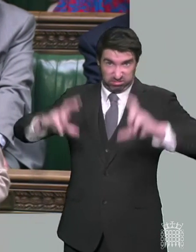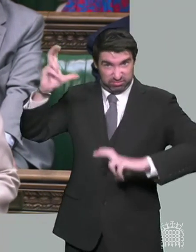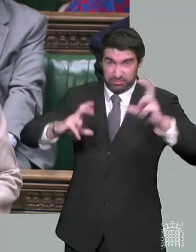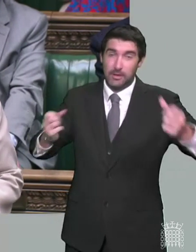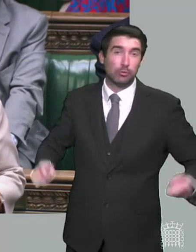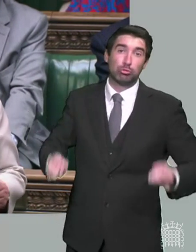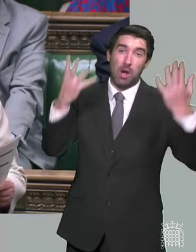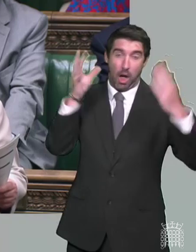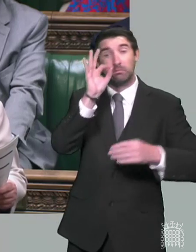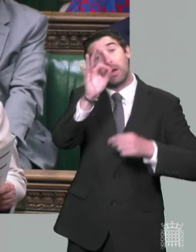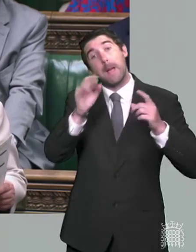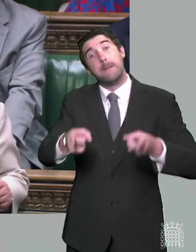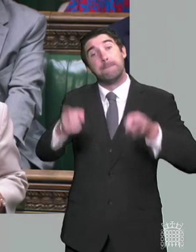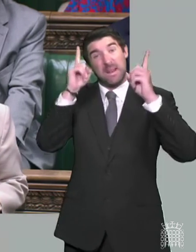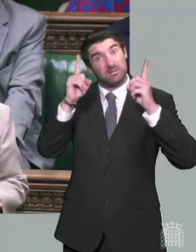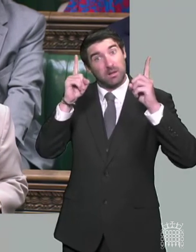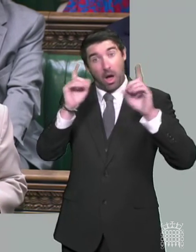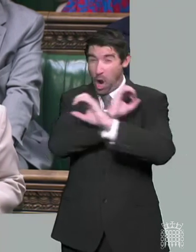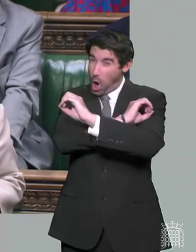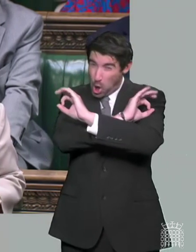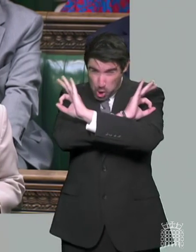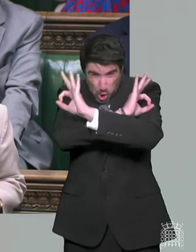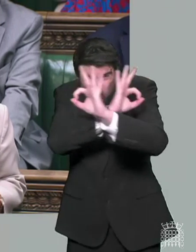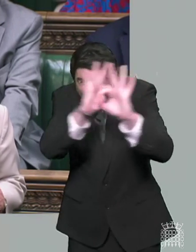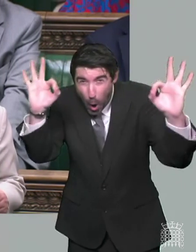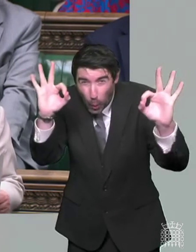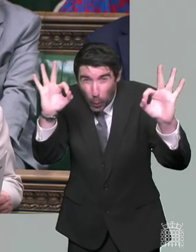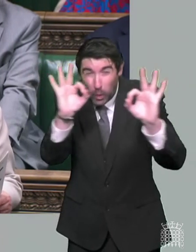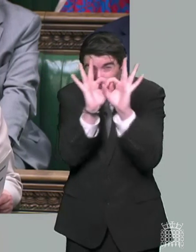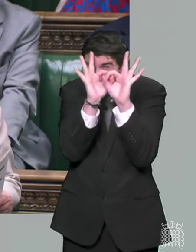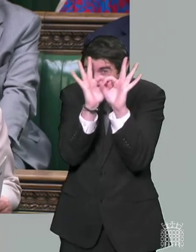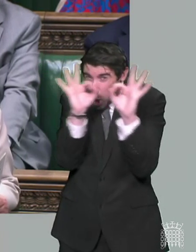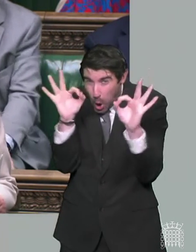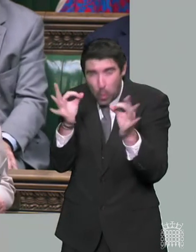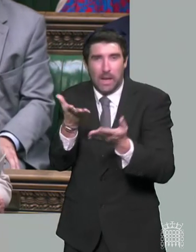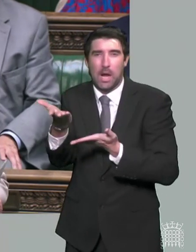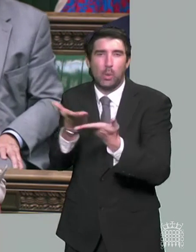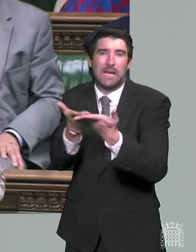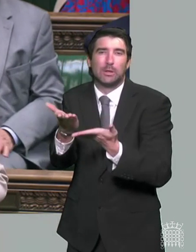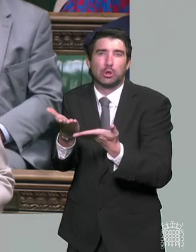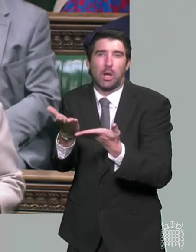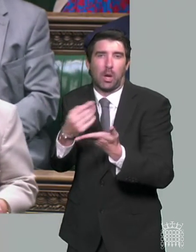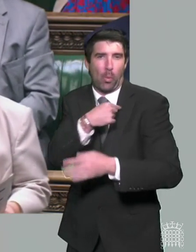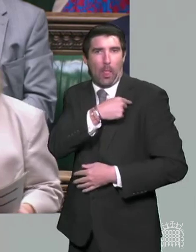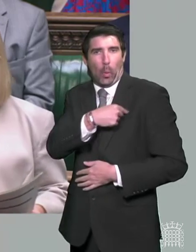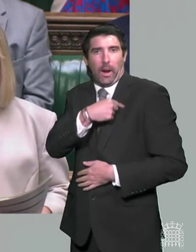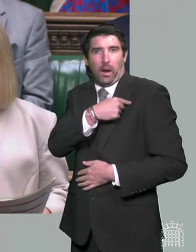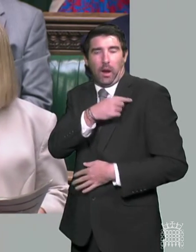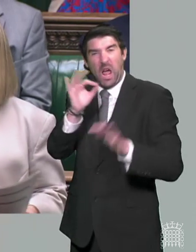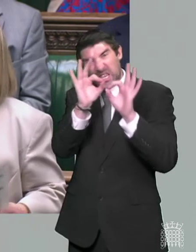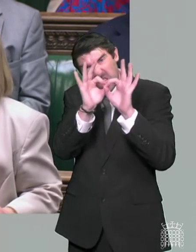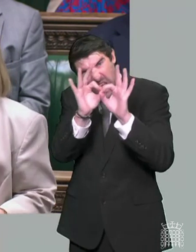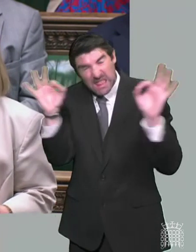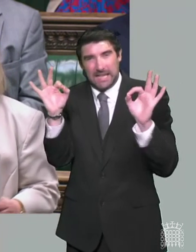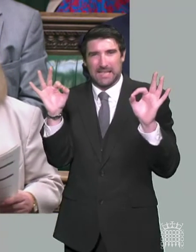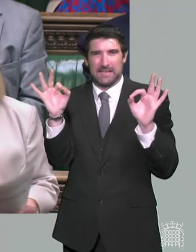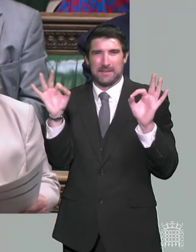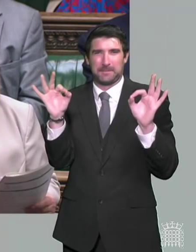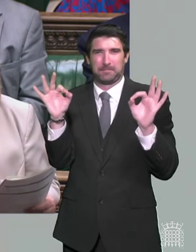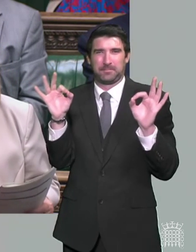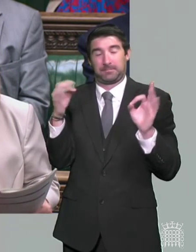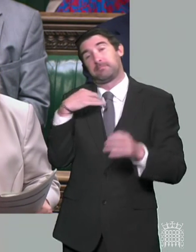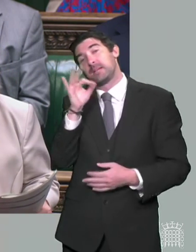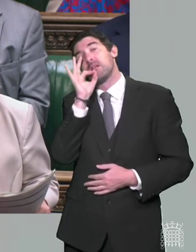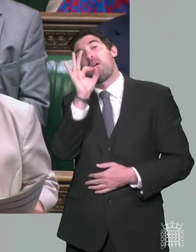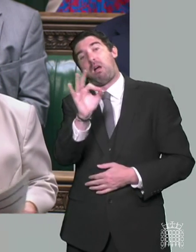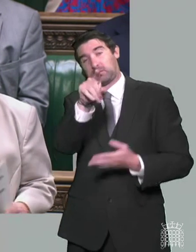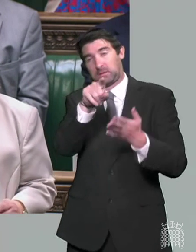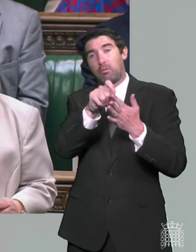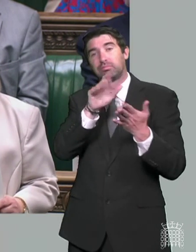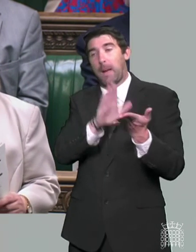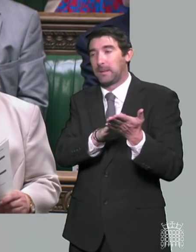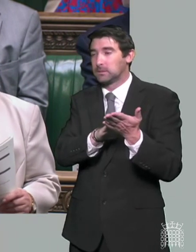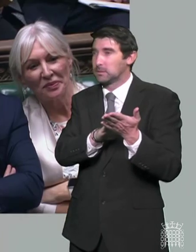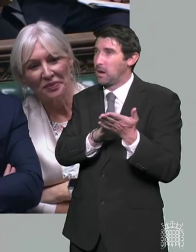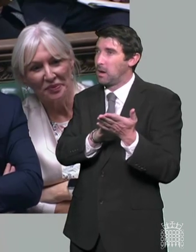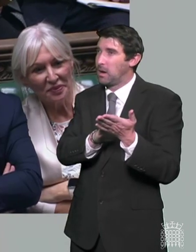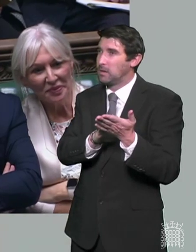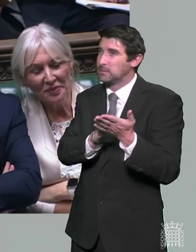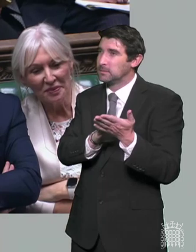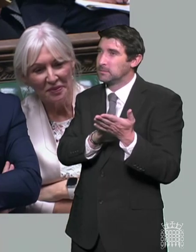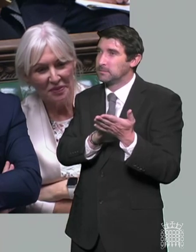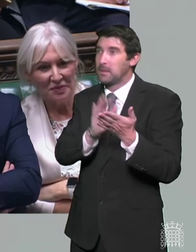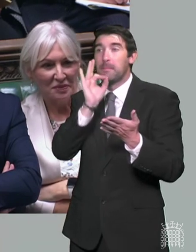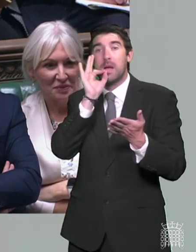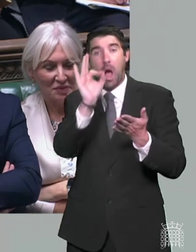has emerged that Ministers have not held any talks whatsoever since March.